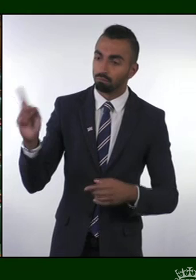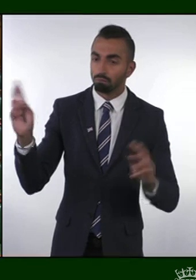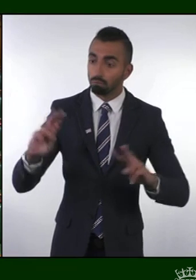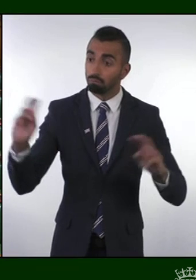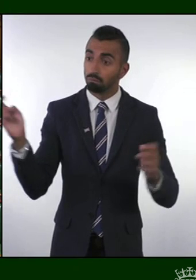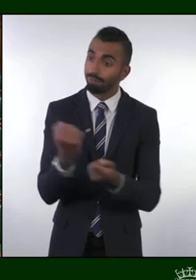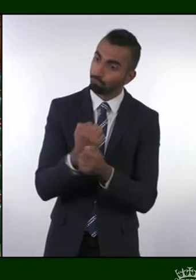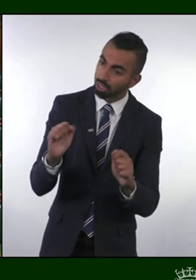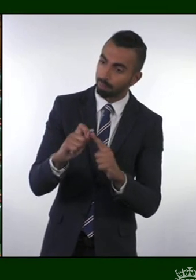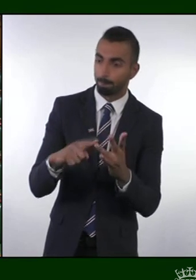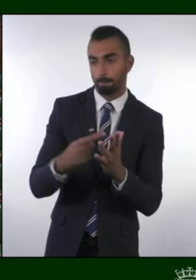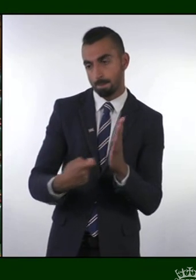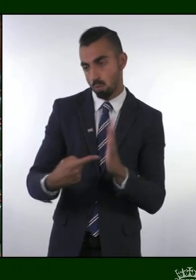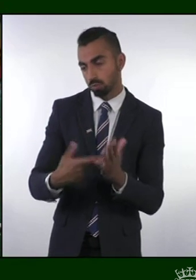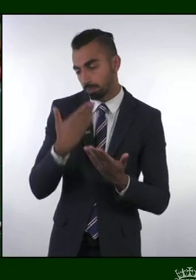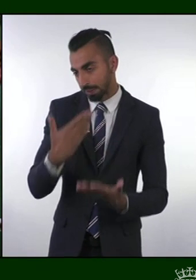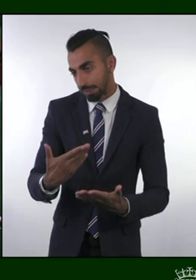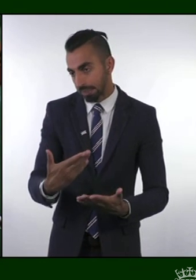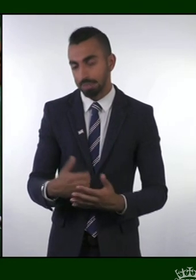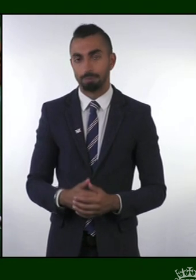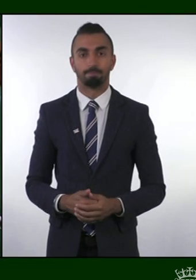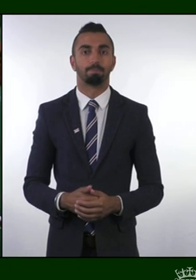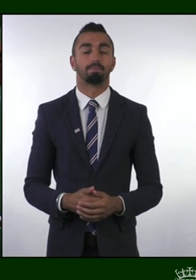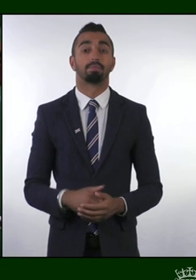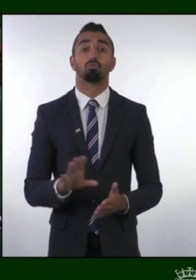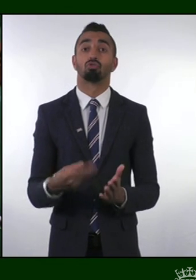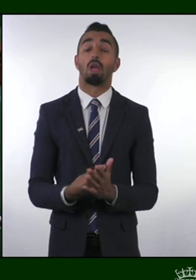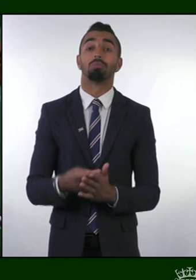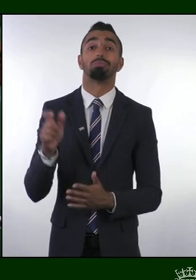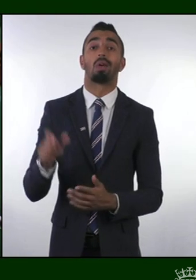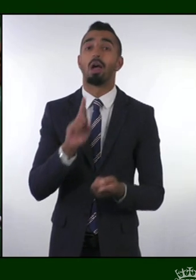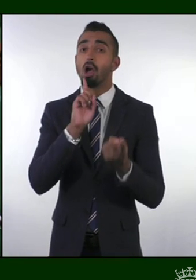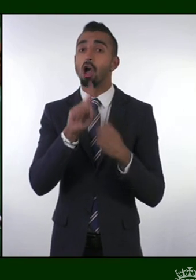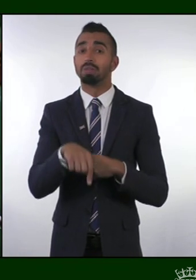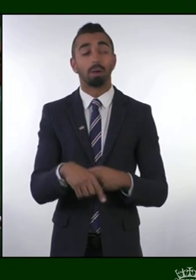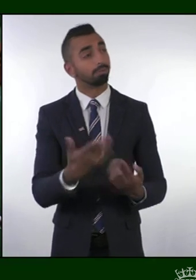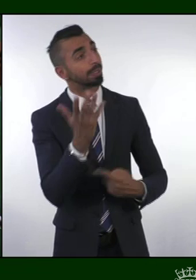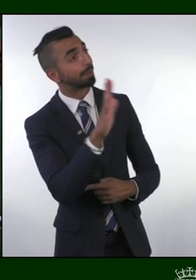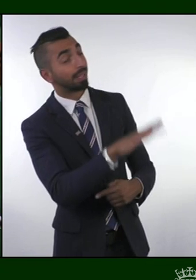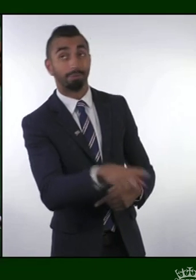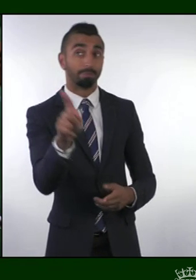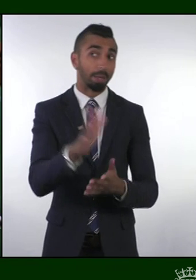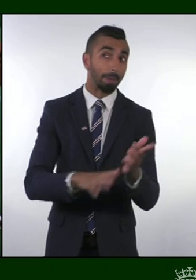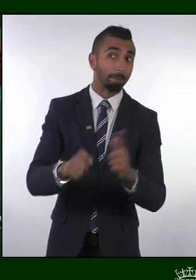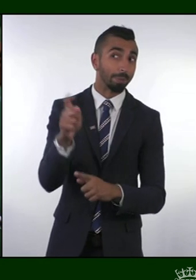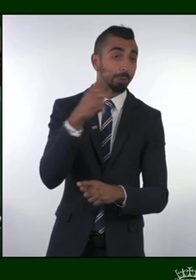My honourable Friend is right, as always, about the importance of private enterprise in driving our growth forward.